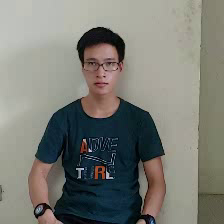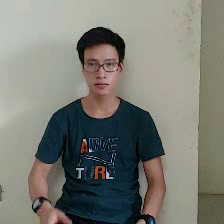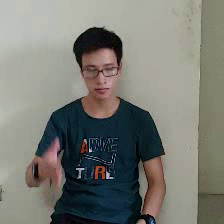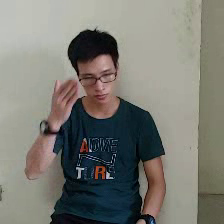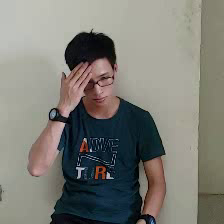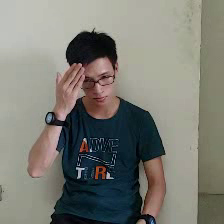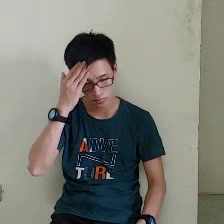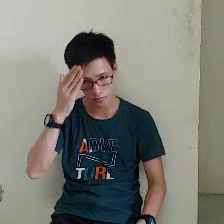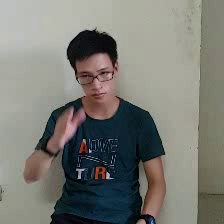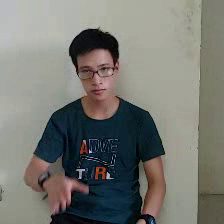Biết